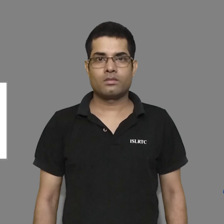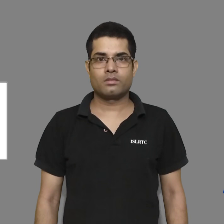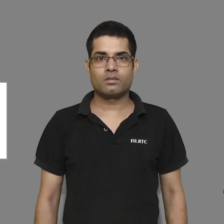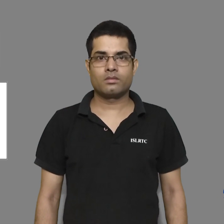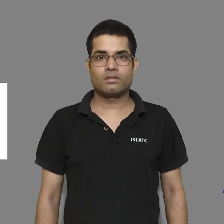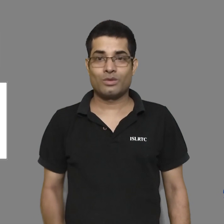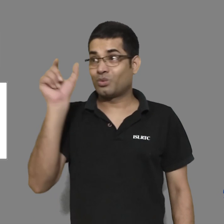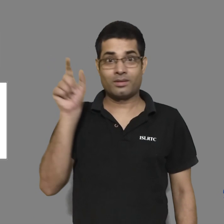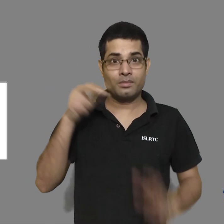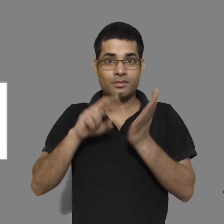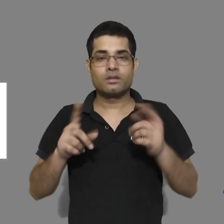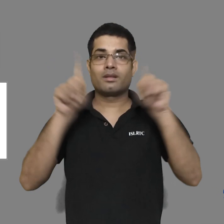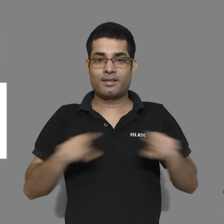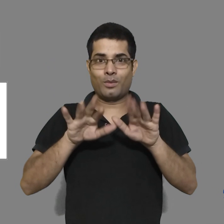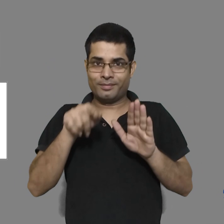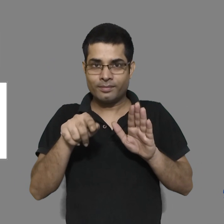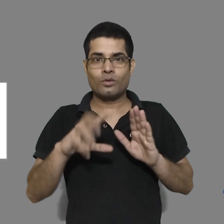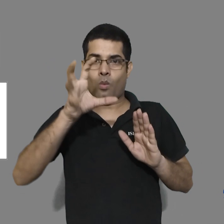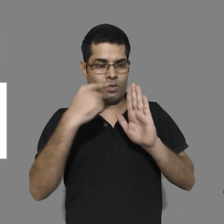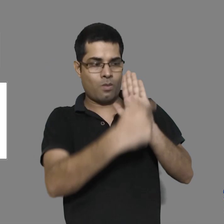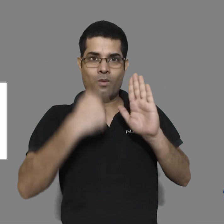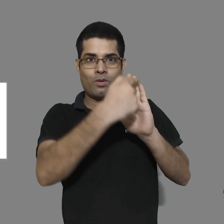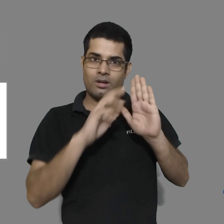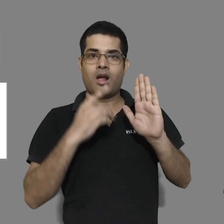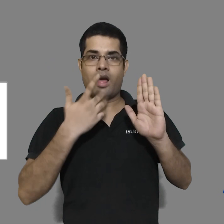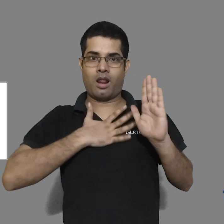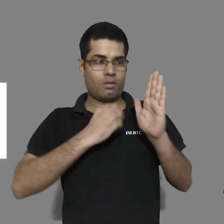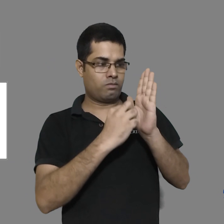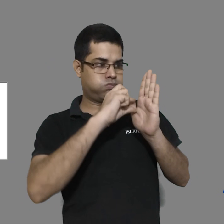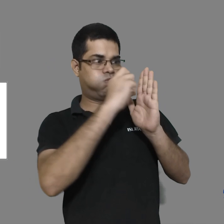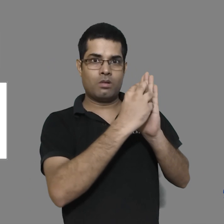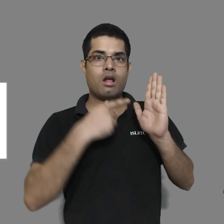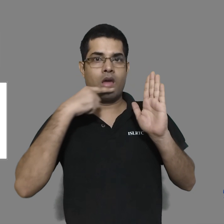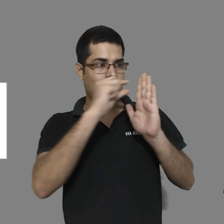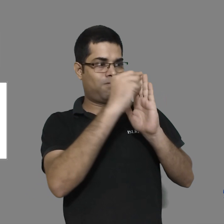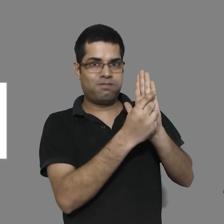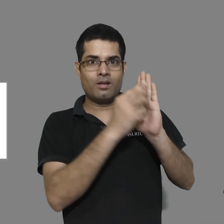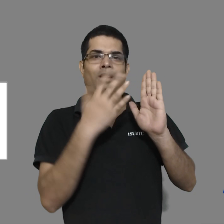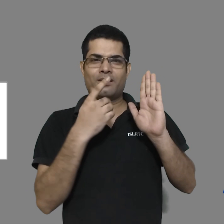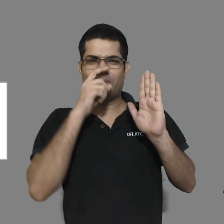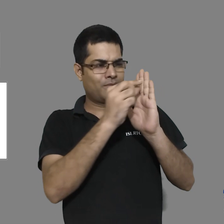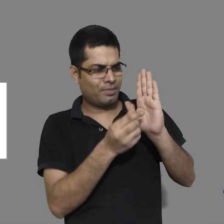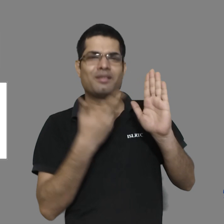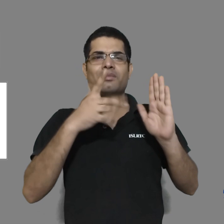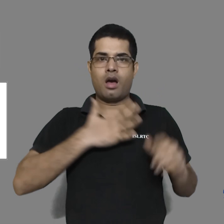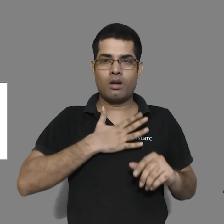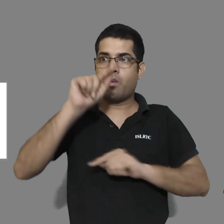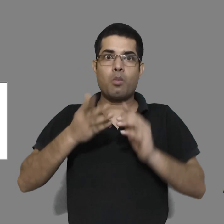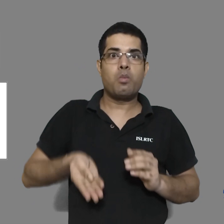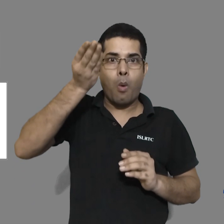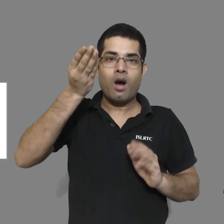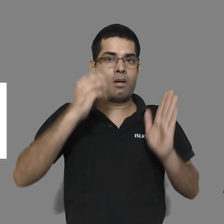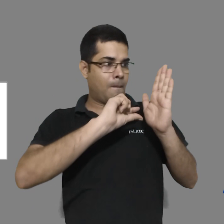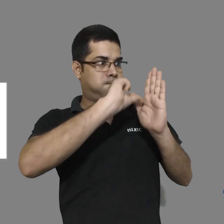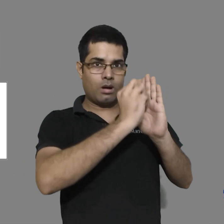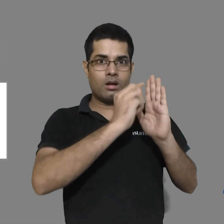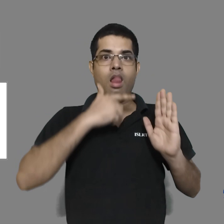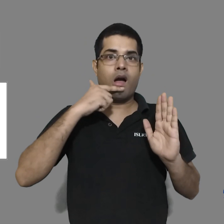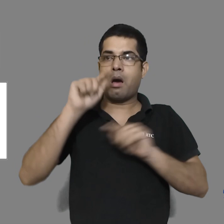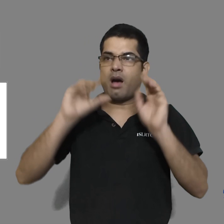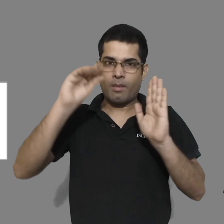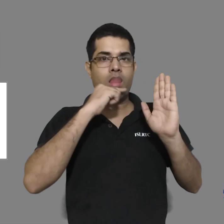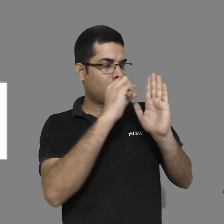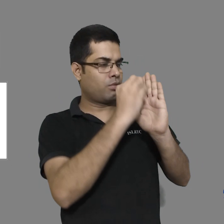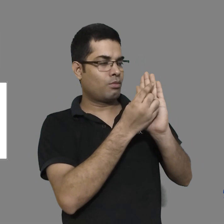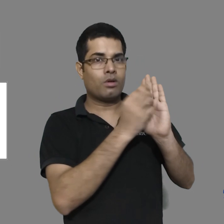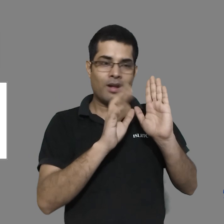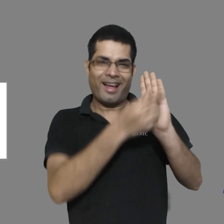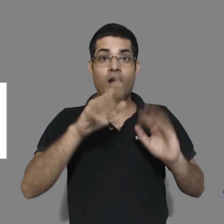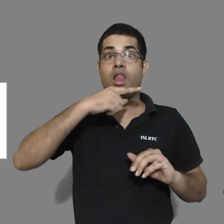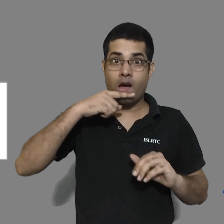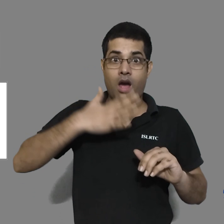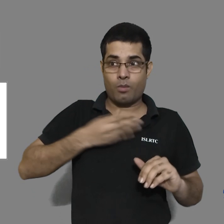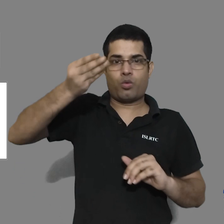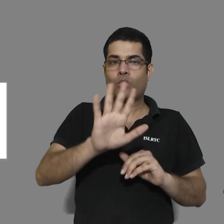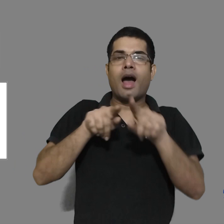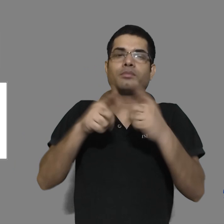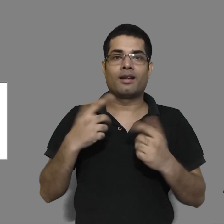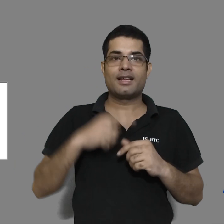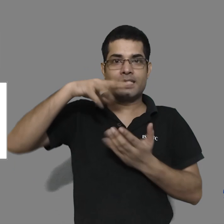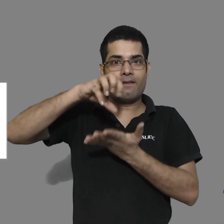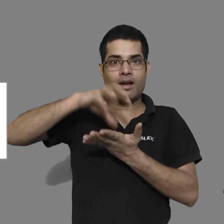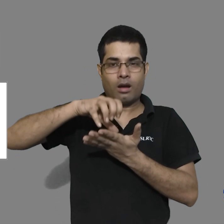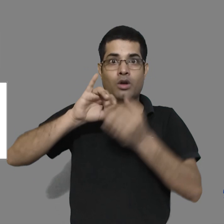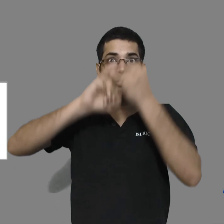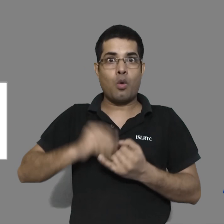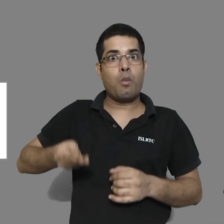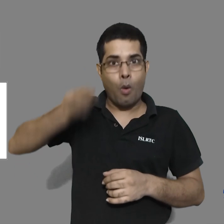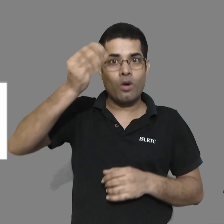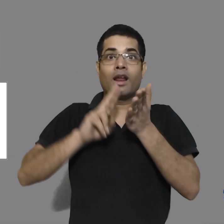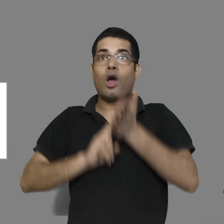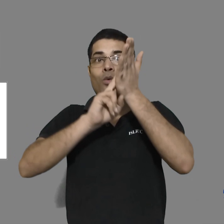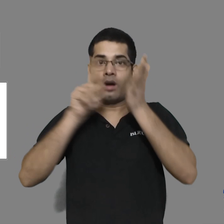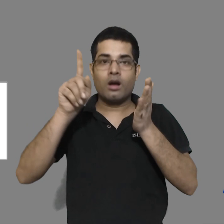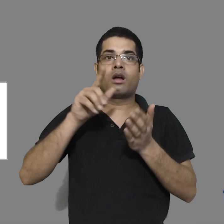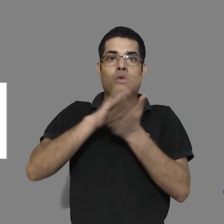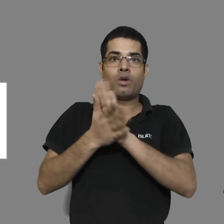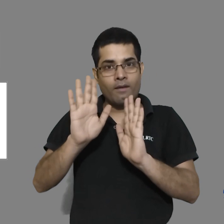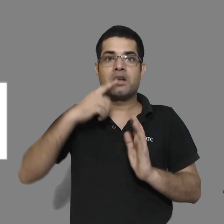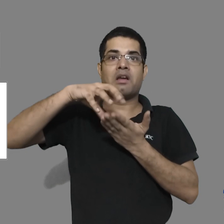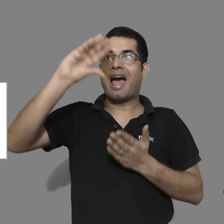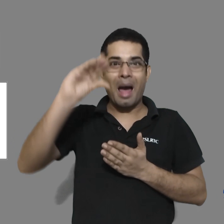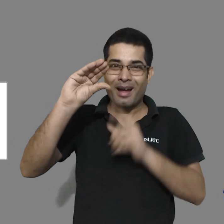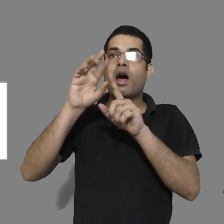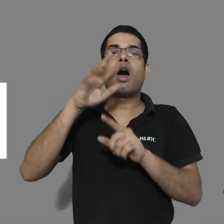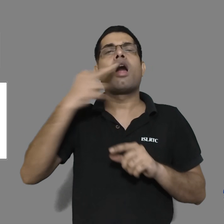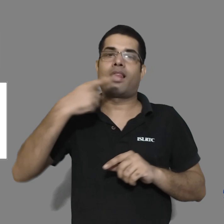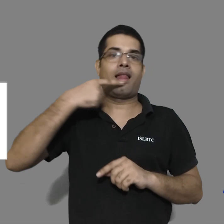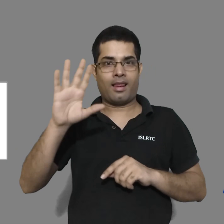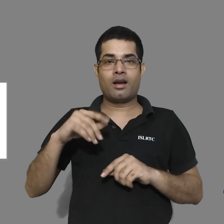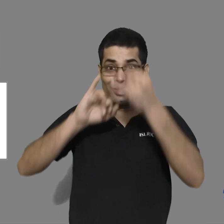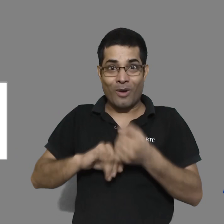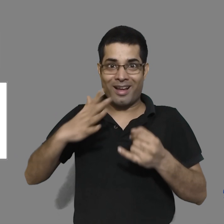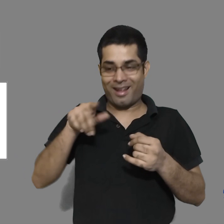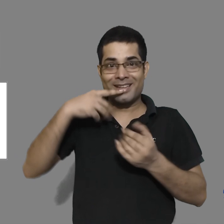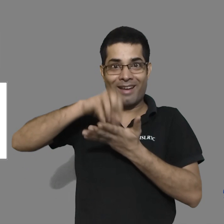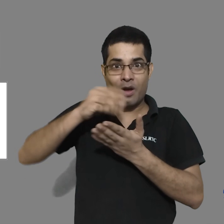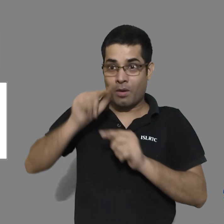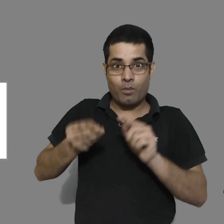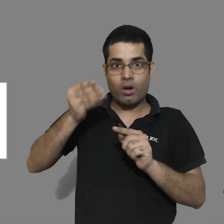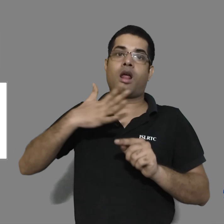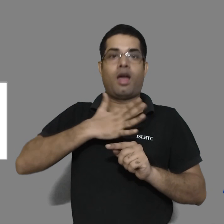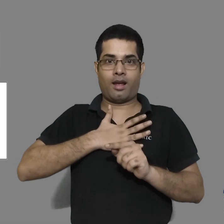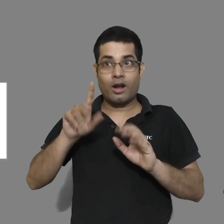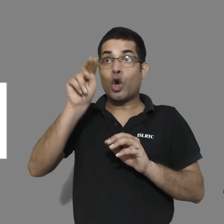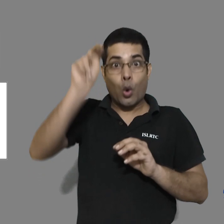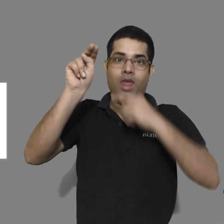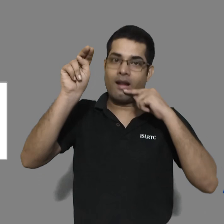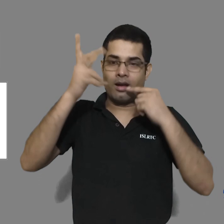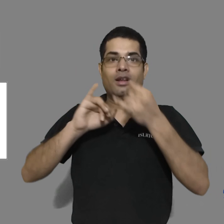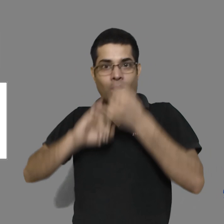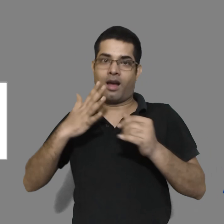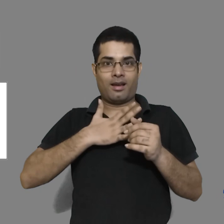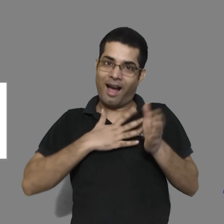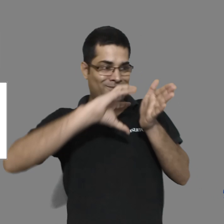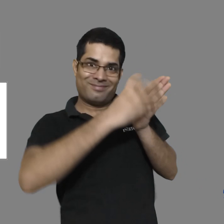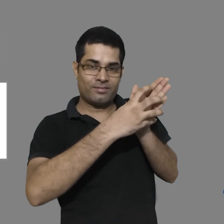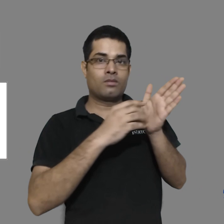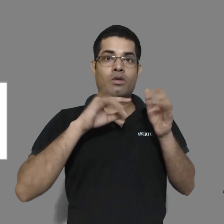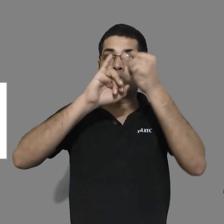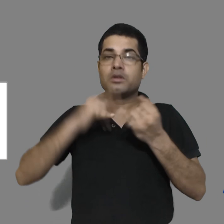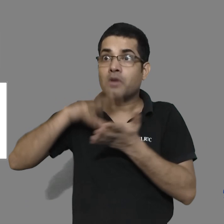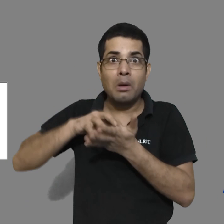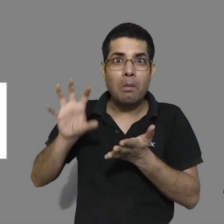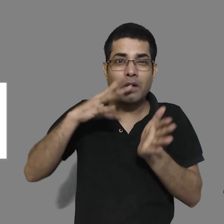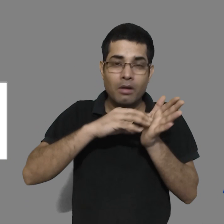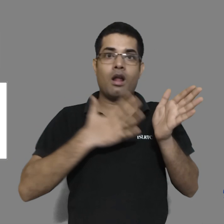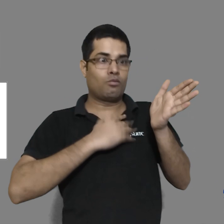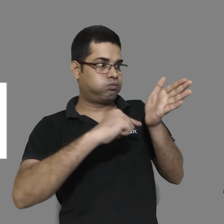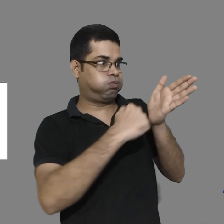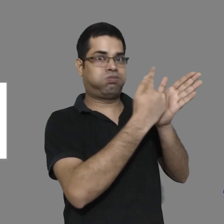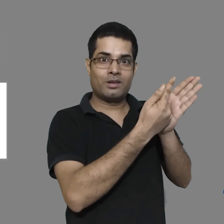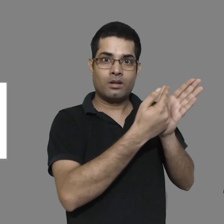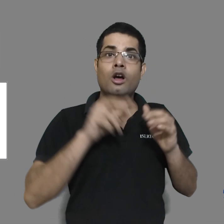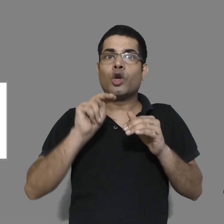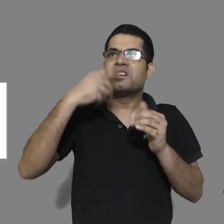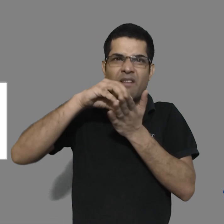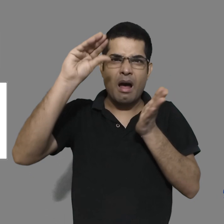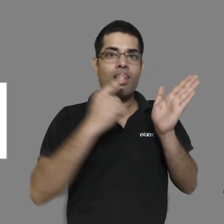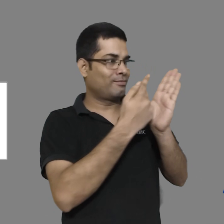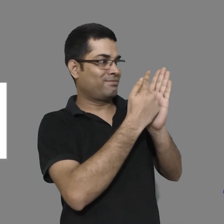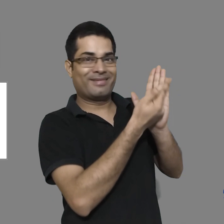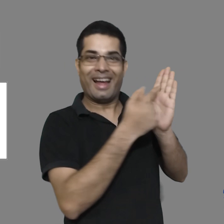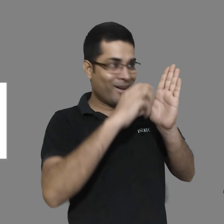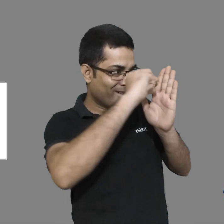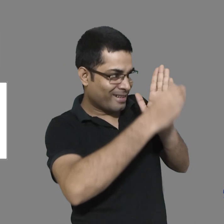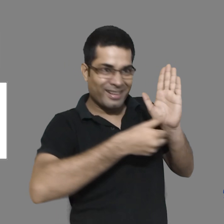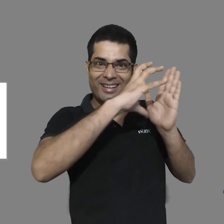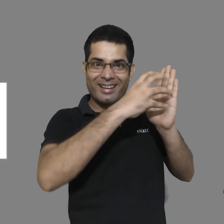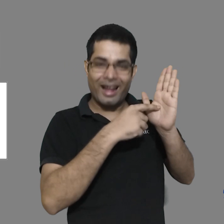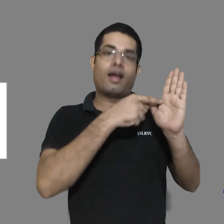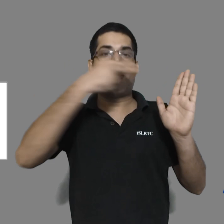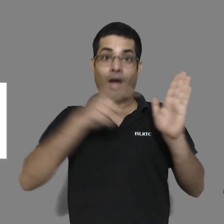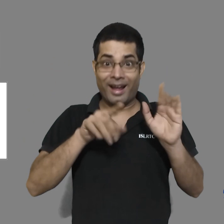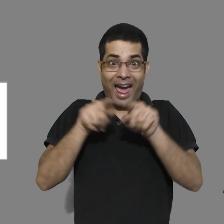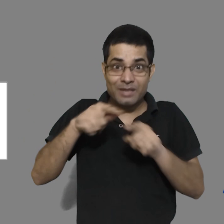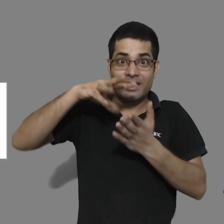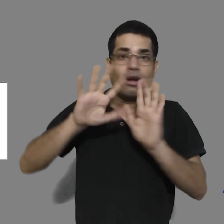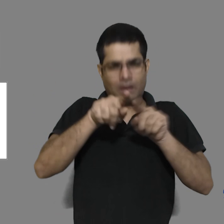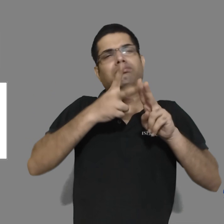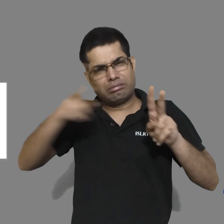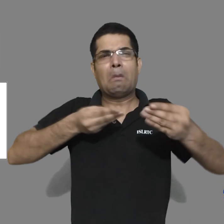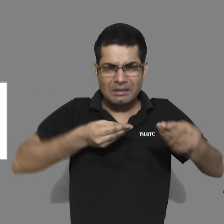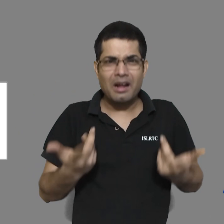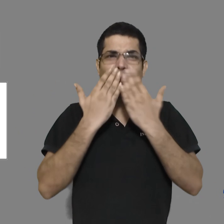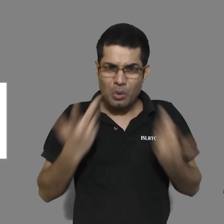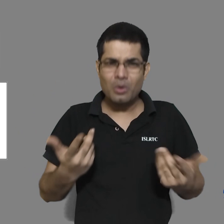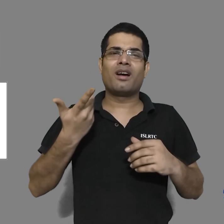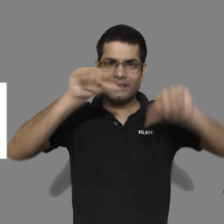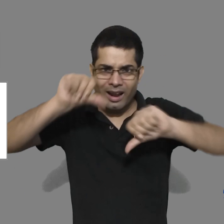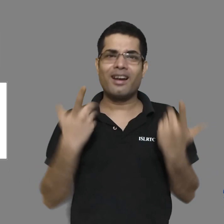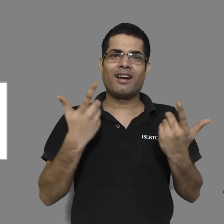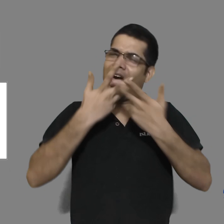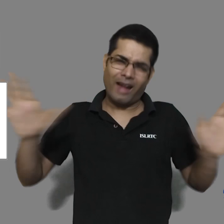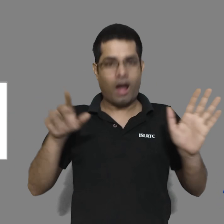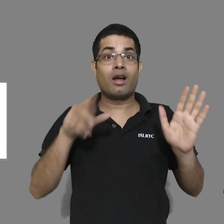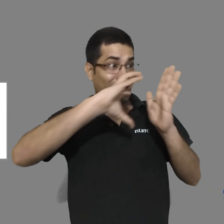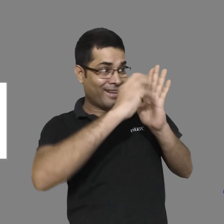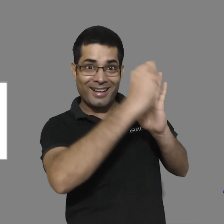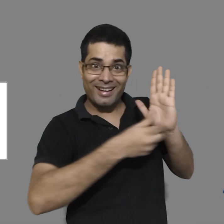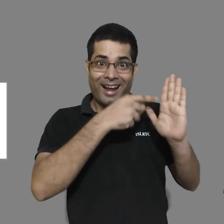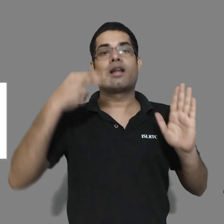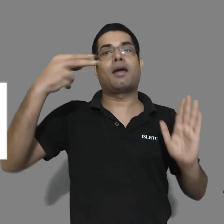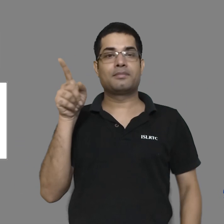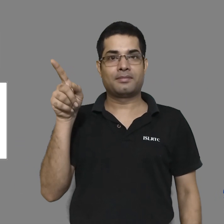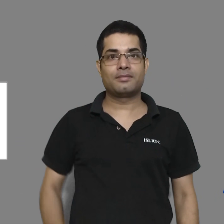Doughnut Chart